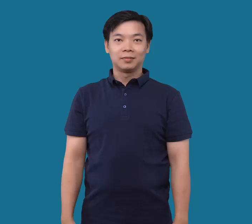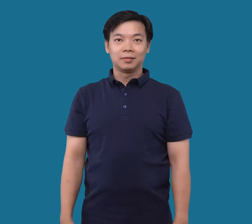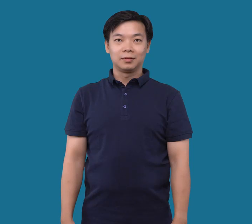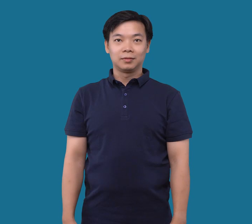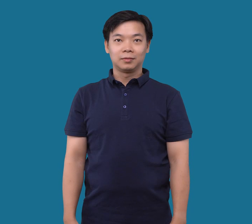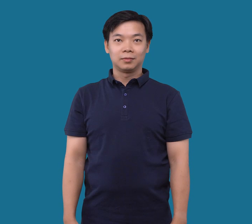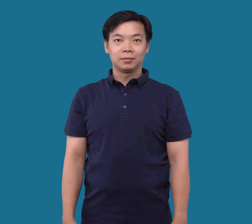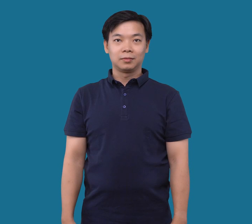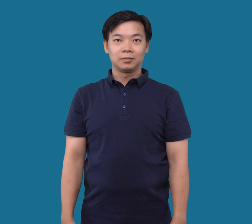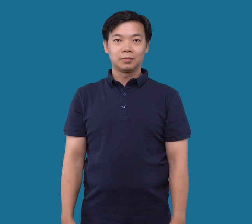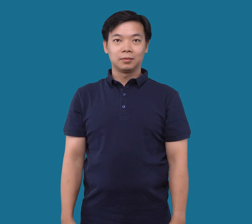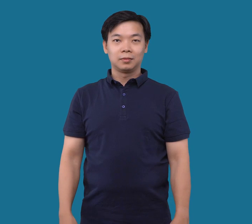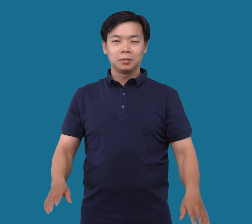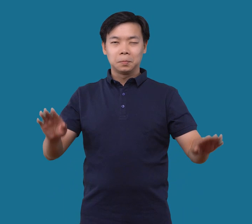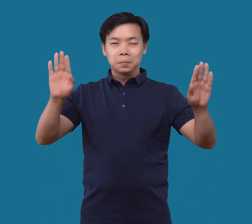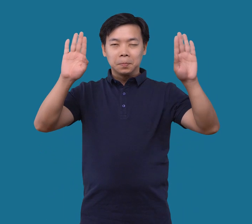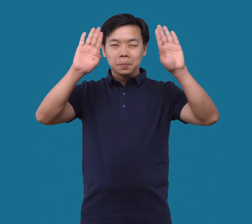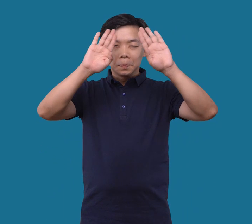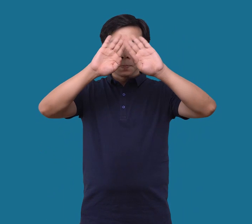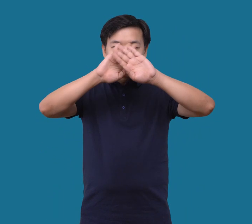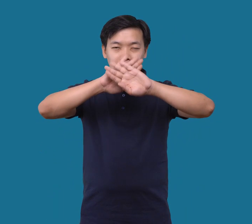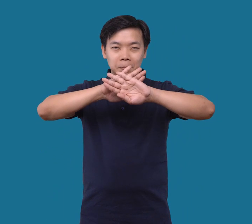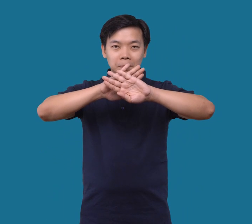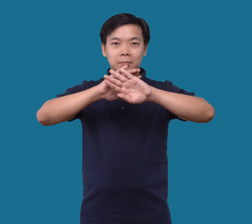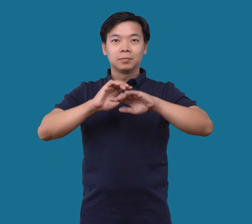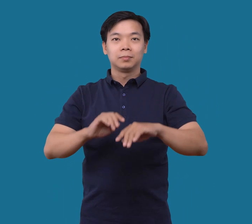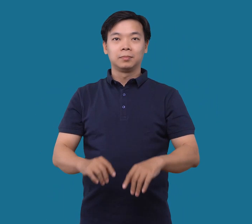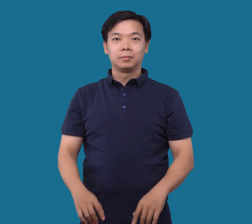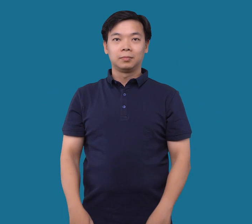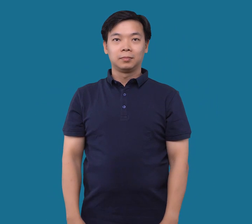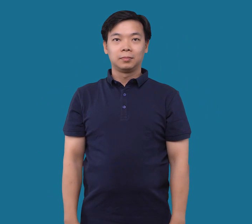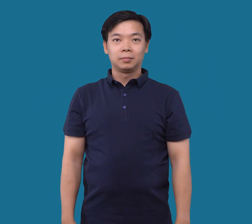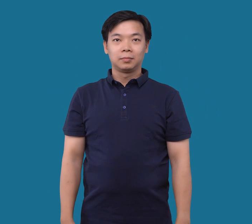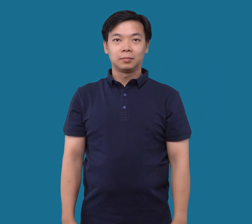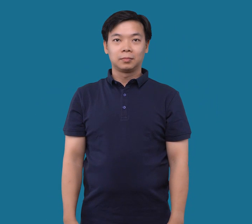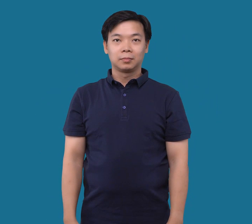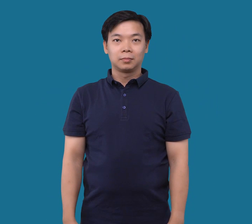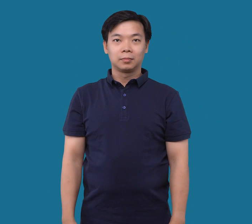ban đêm